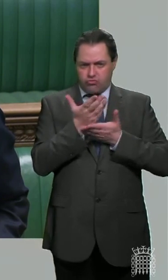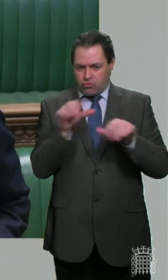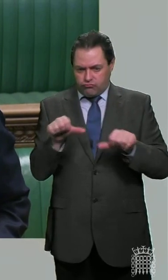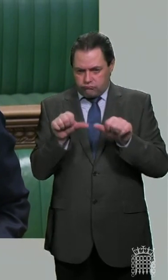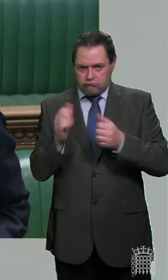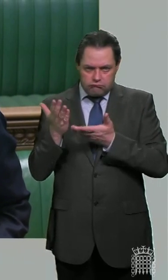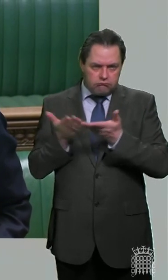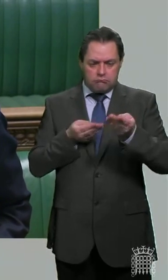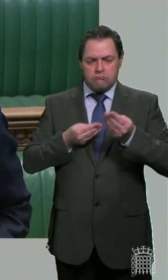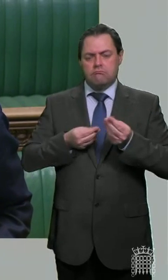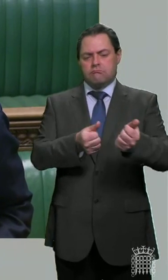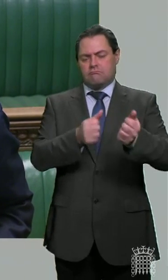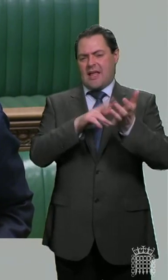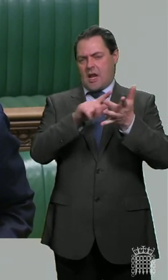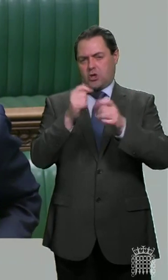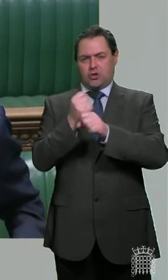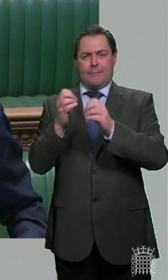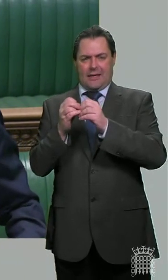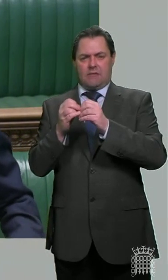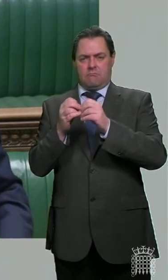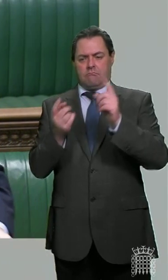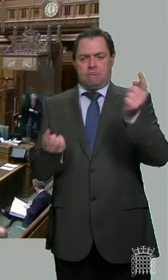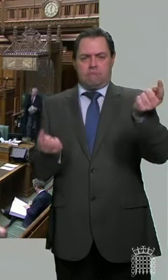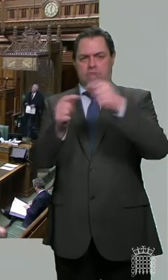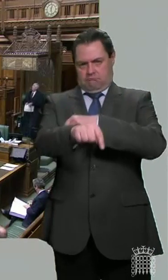There is unfettered access NI-GB and GB-NI.